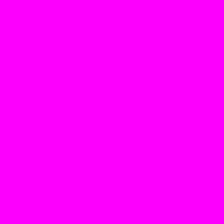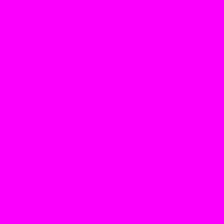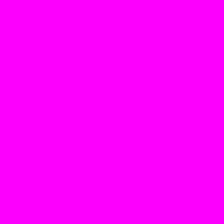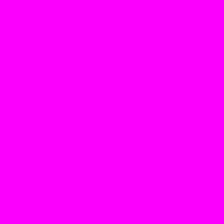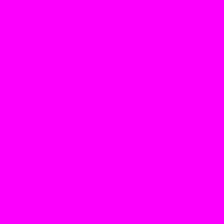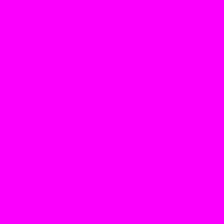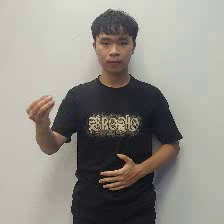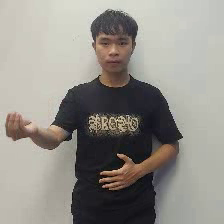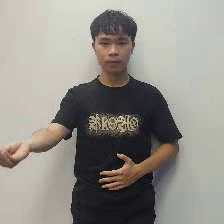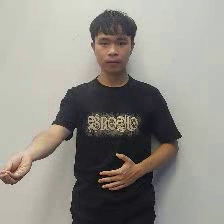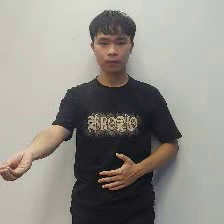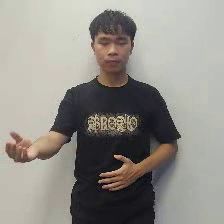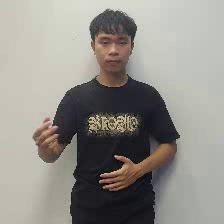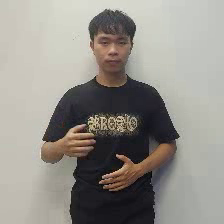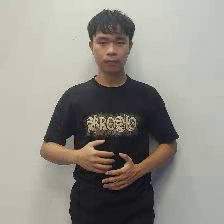Mua